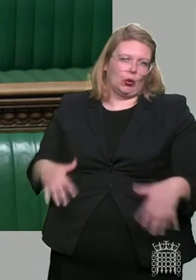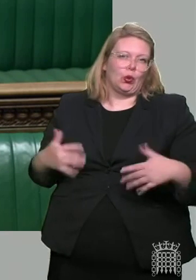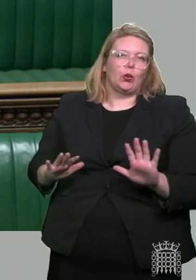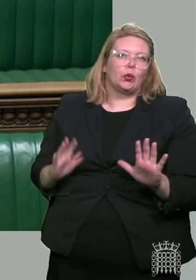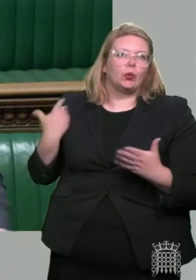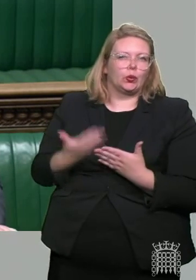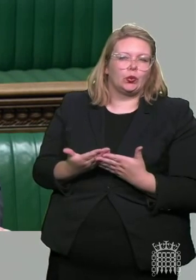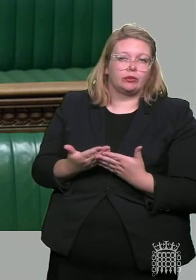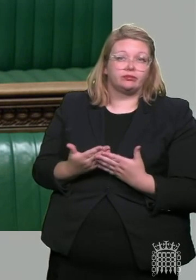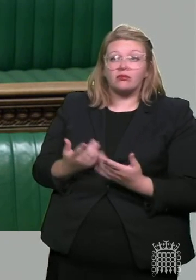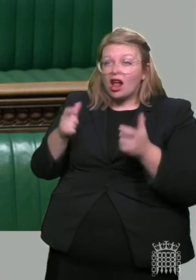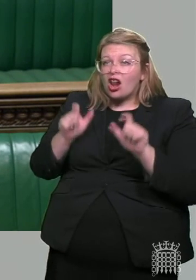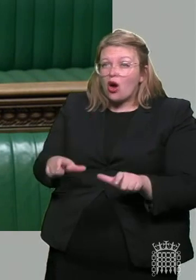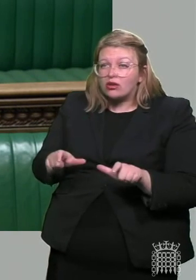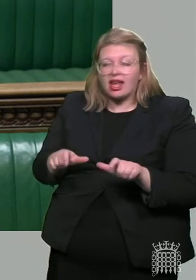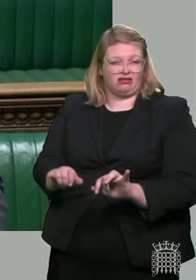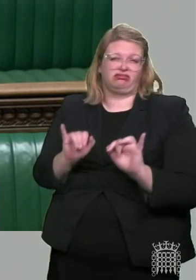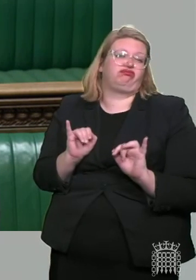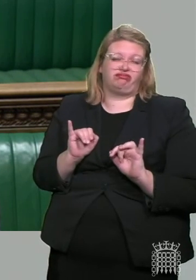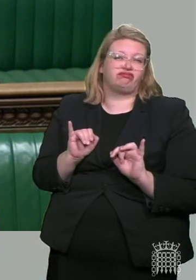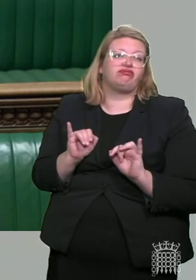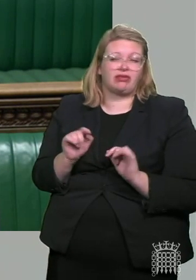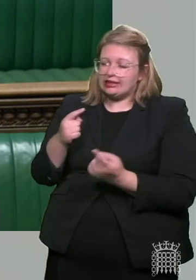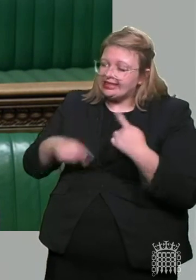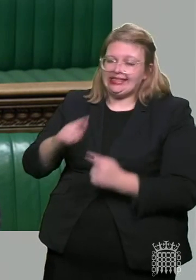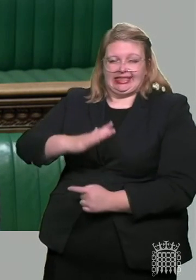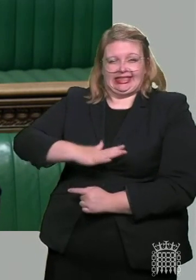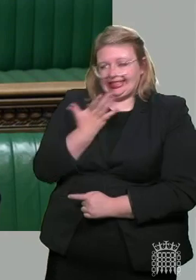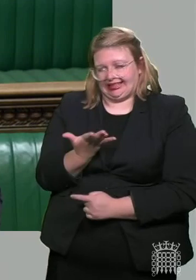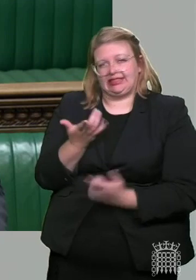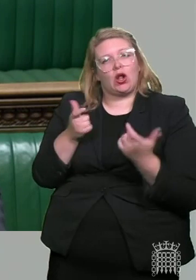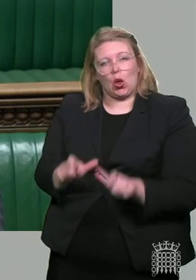Lockdowns are miserable. Lockdowns are appalling things to have to do.